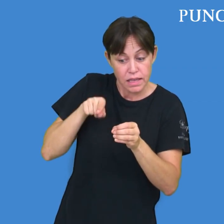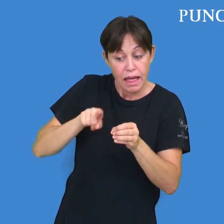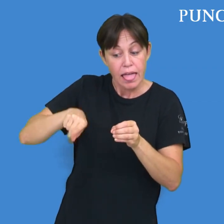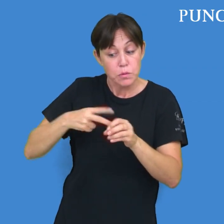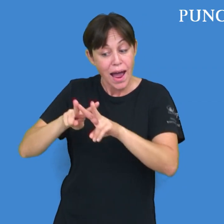despues